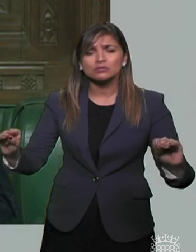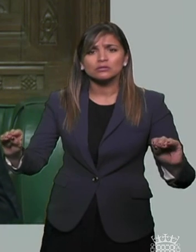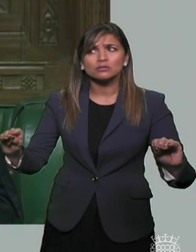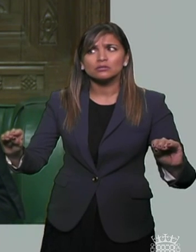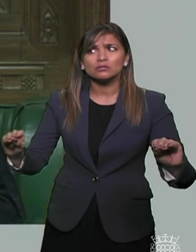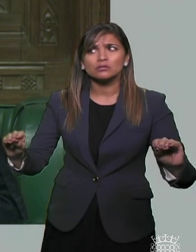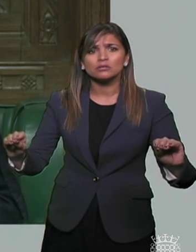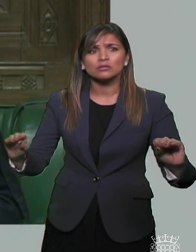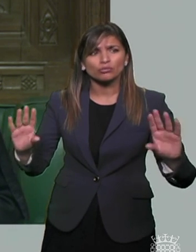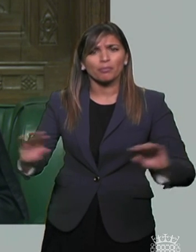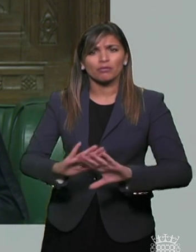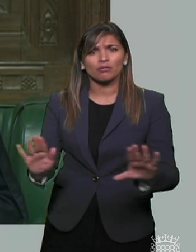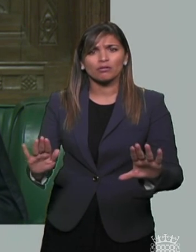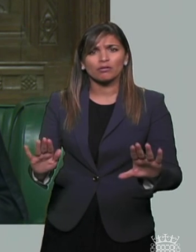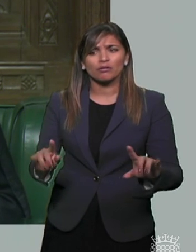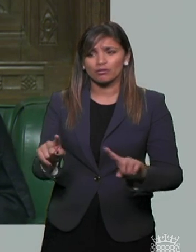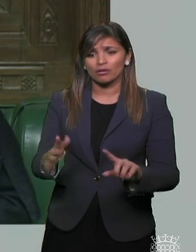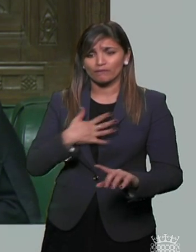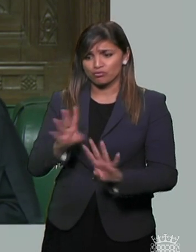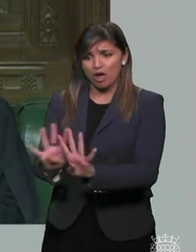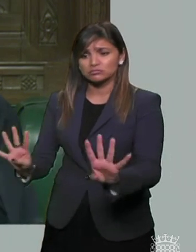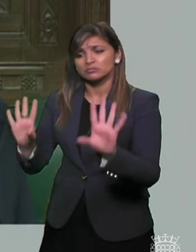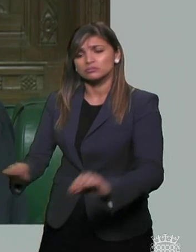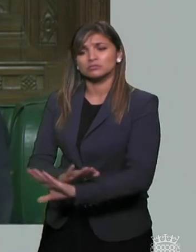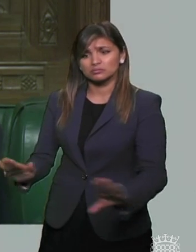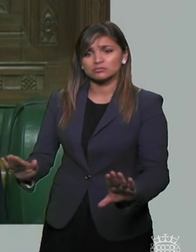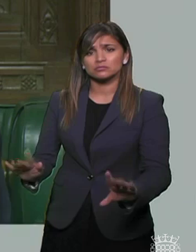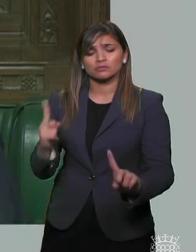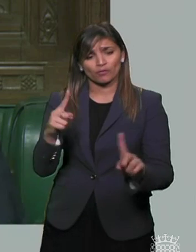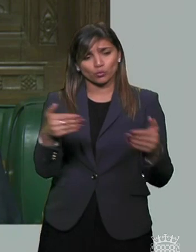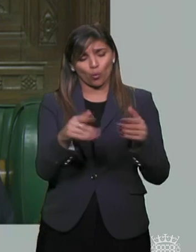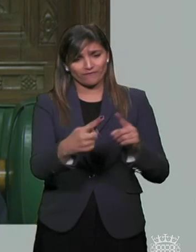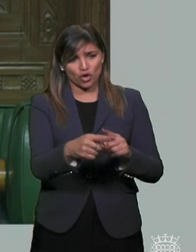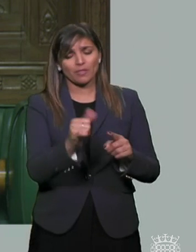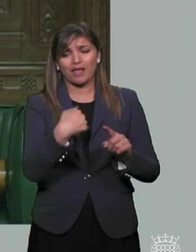I do not think that we need any more help from the Government Front Bench. I am dealing with this corner first.